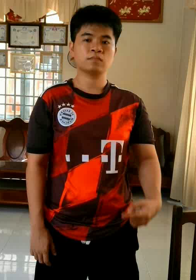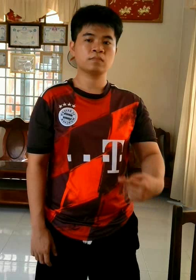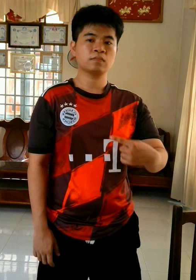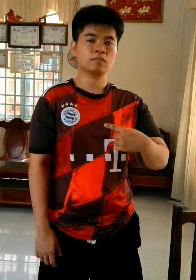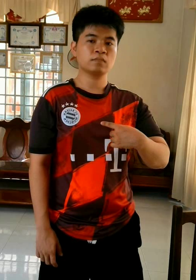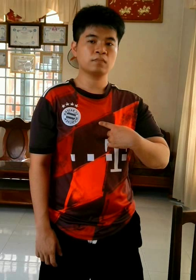toi